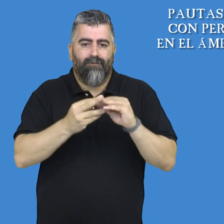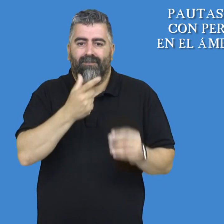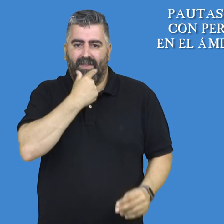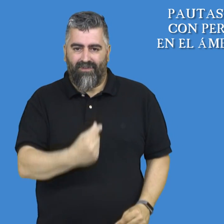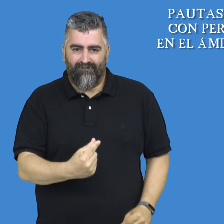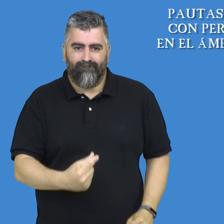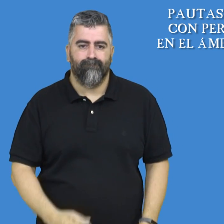fácil